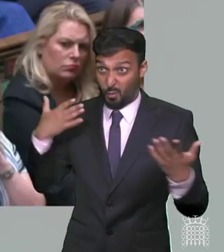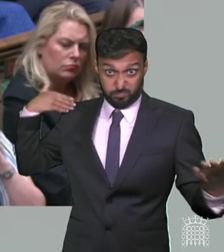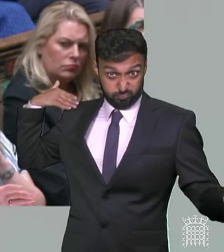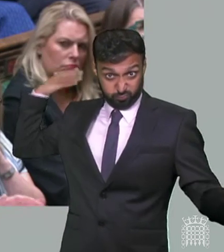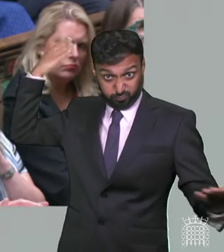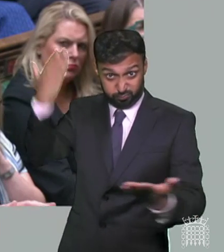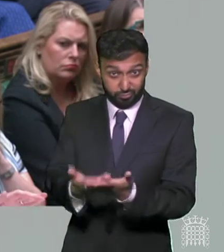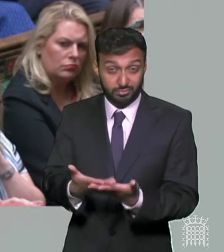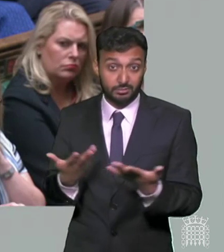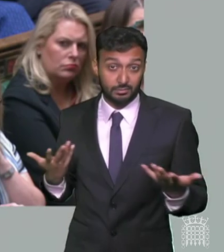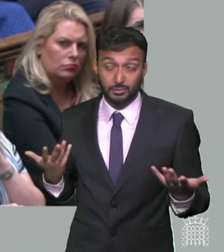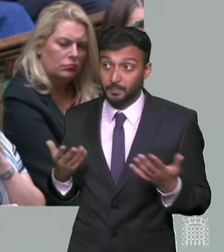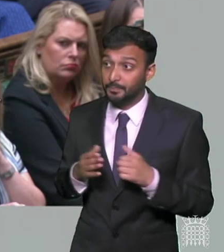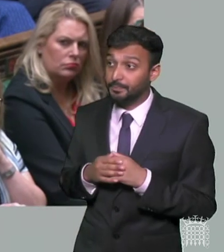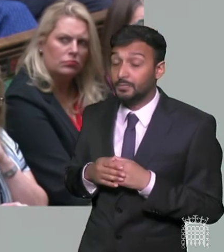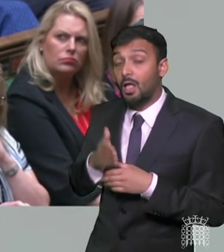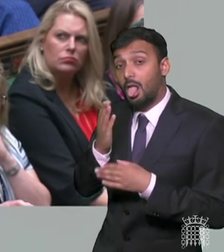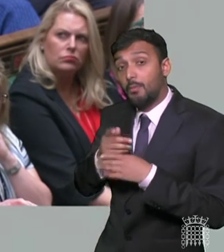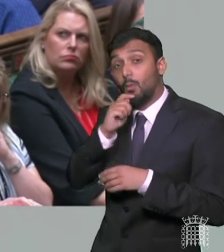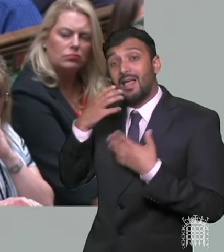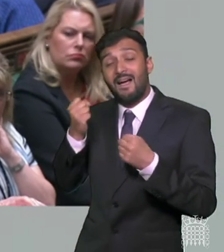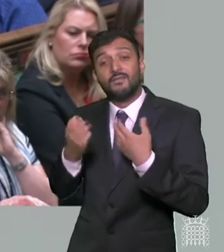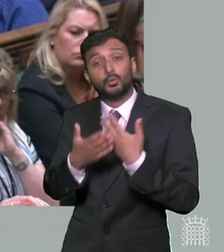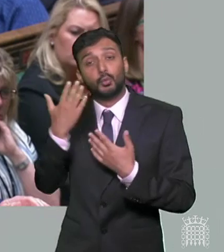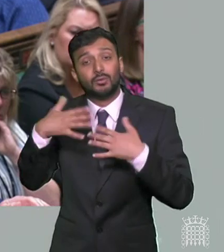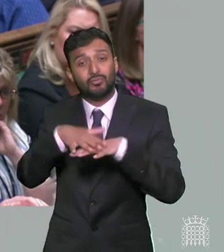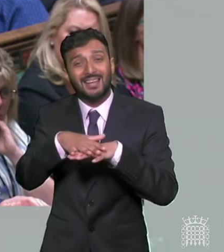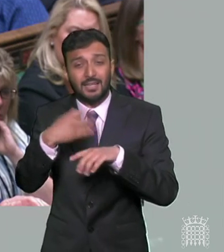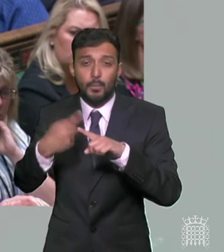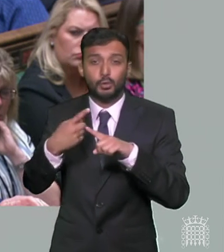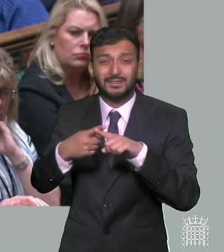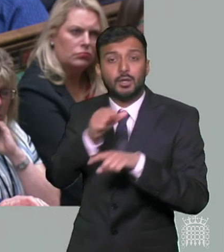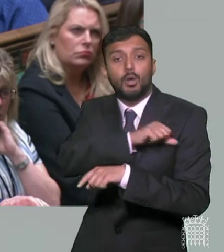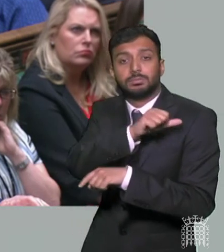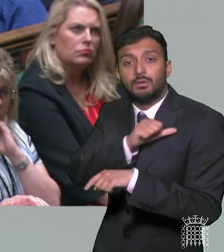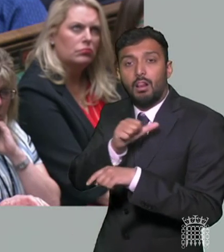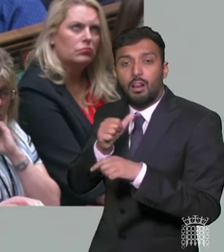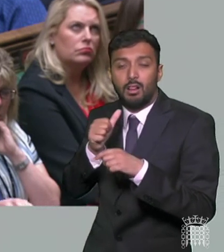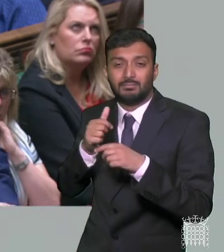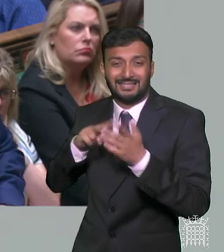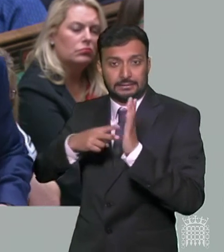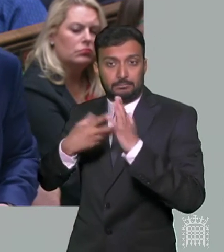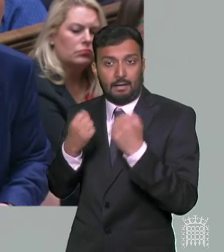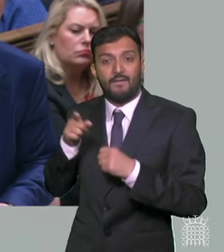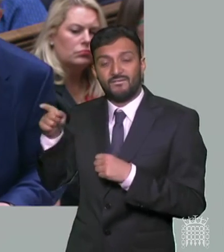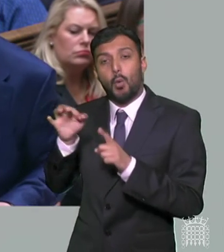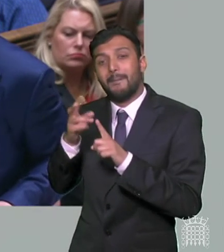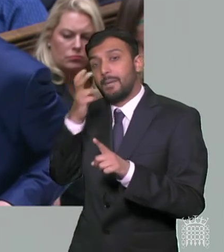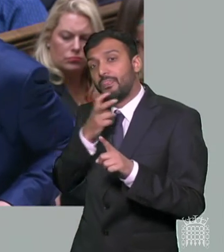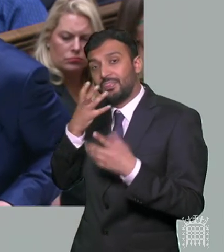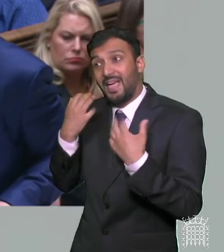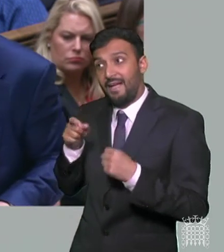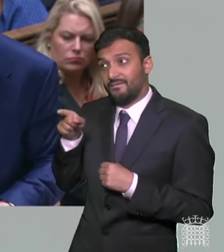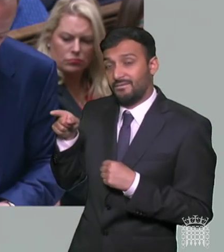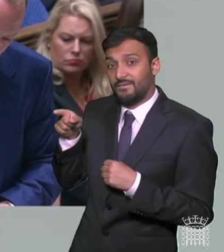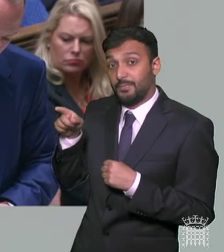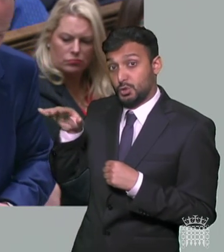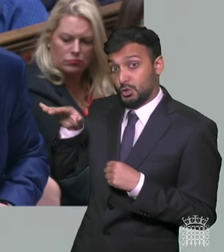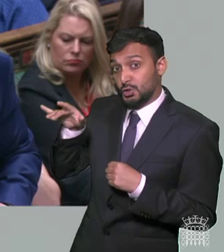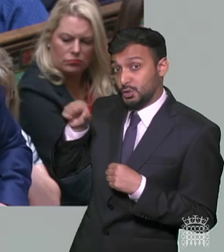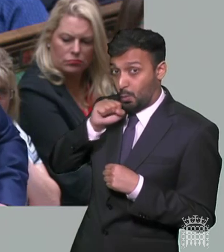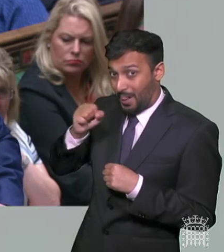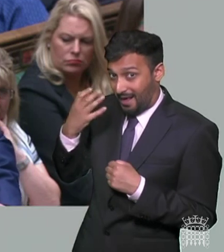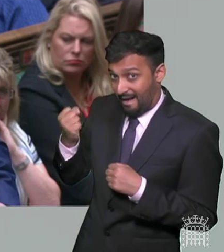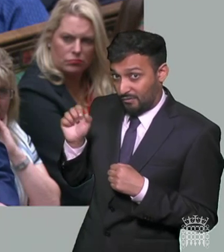I can tell him that there will be a new integrated emergency care hospital scheme for University Hospitals Plymouth NHS Trust at the Derriford emergency care hospital.